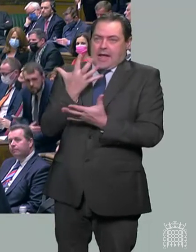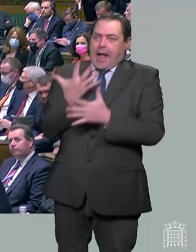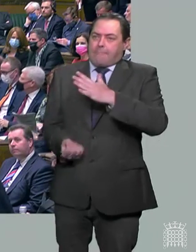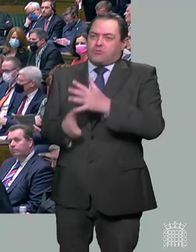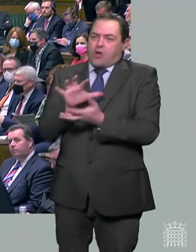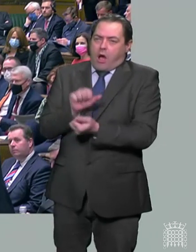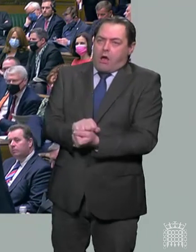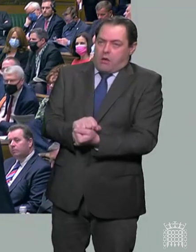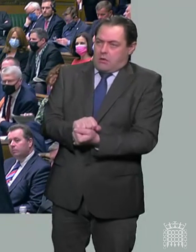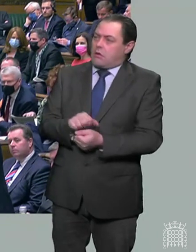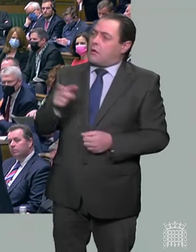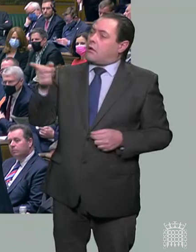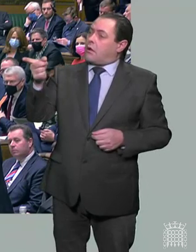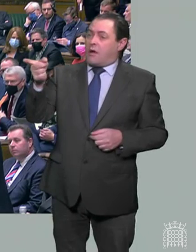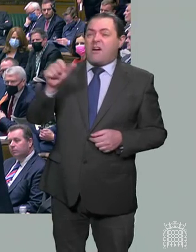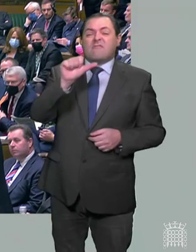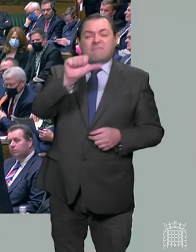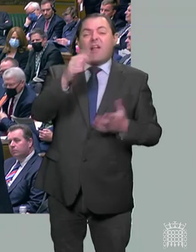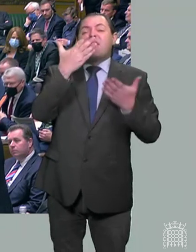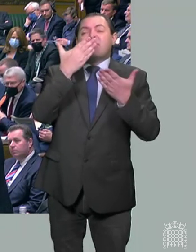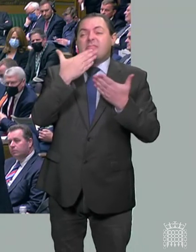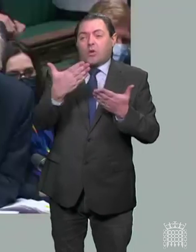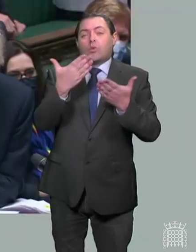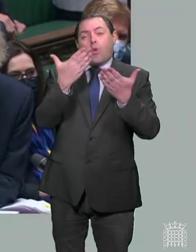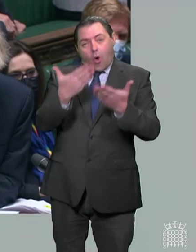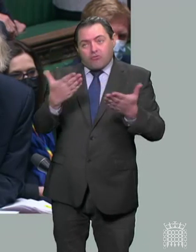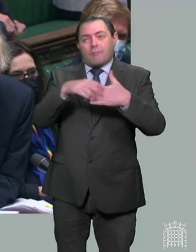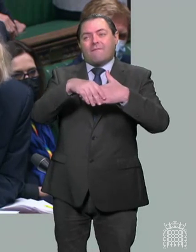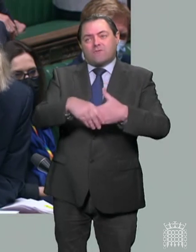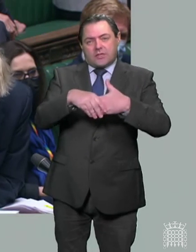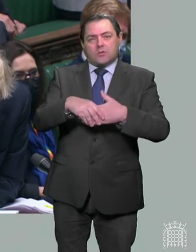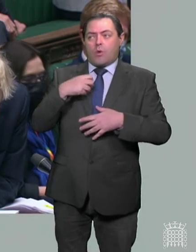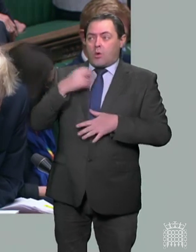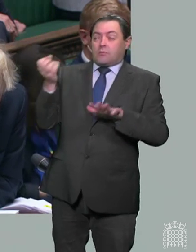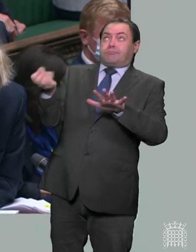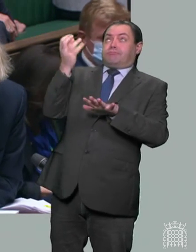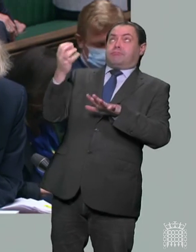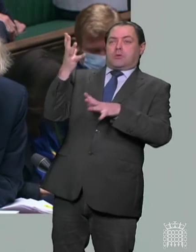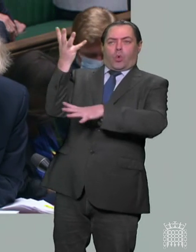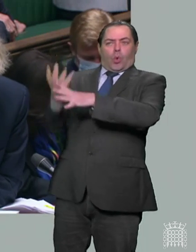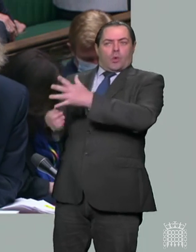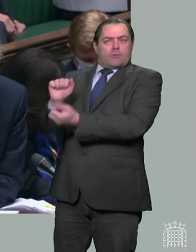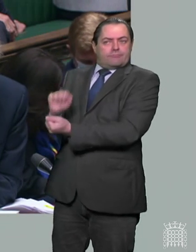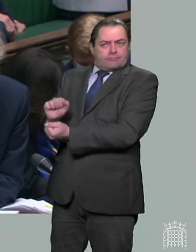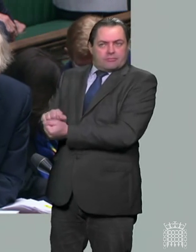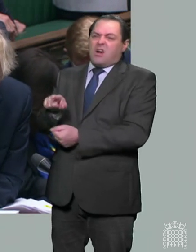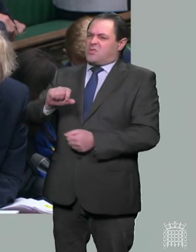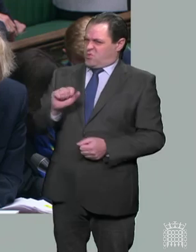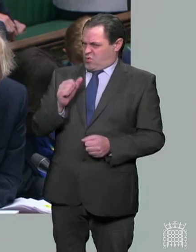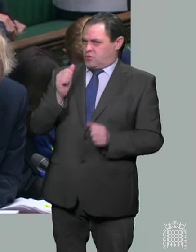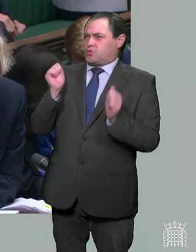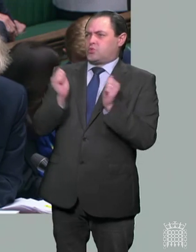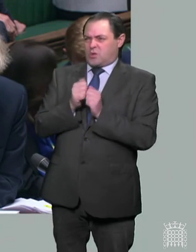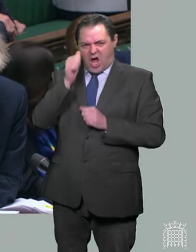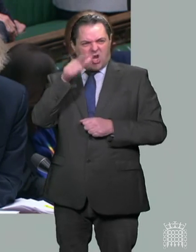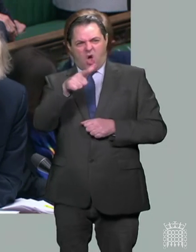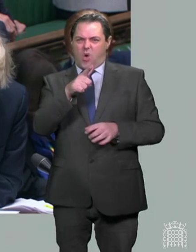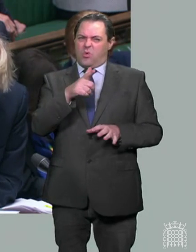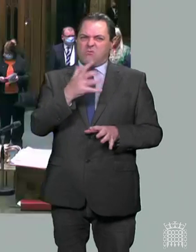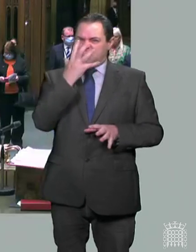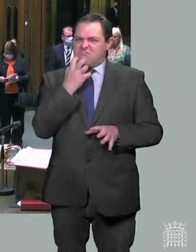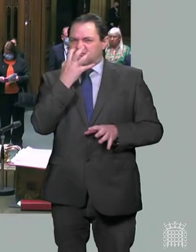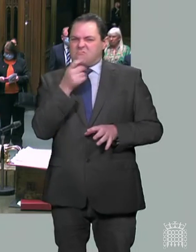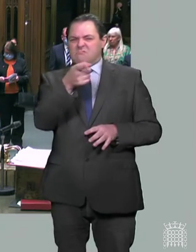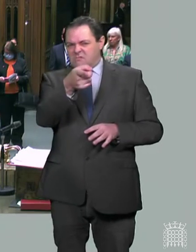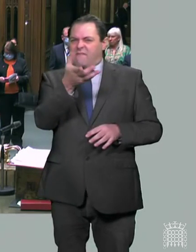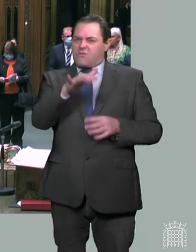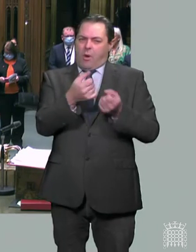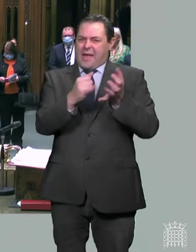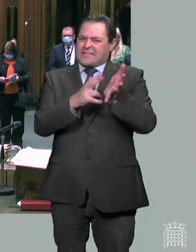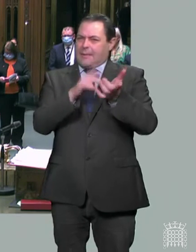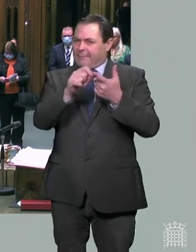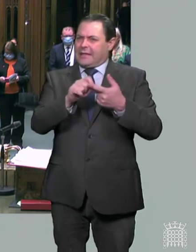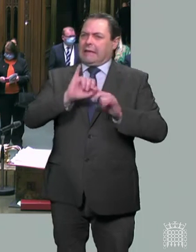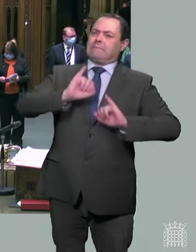My honourable Friend is quite right to champion carbon capture and storage, which has a great future in Scotland in spite of all the gloomstering of the SNP.